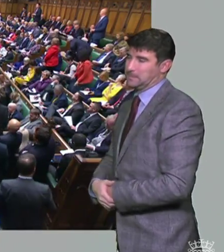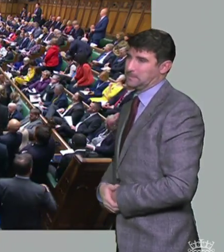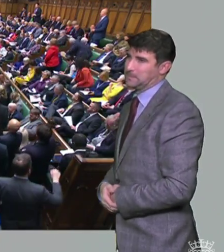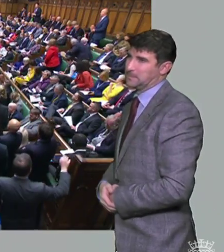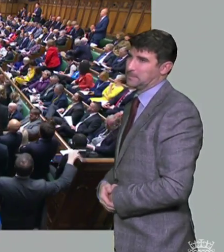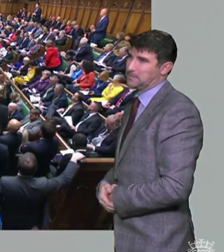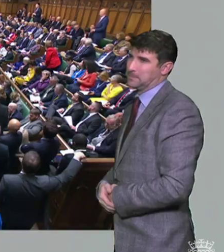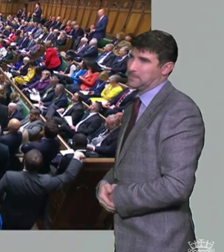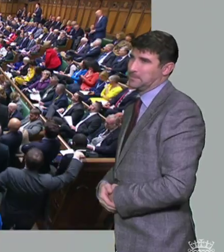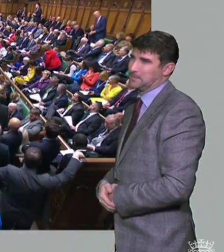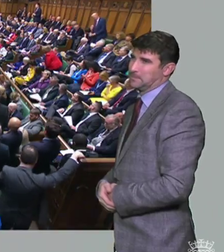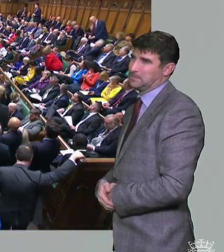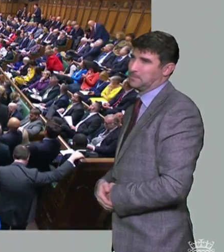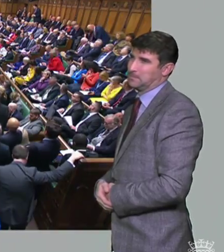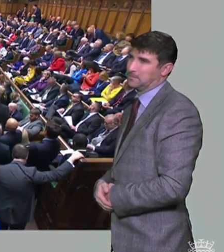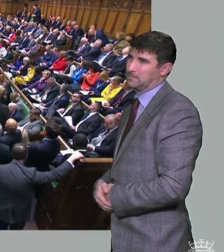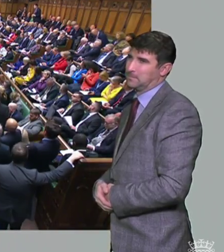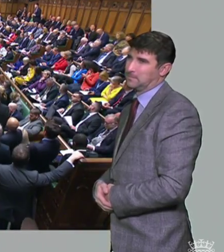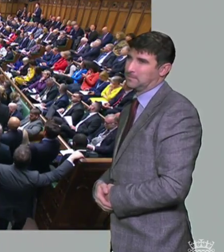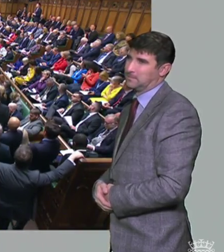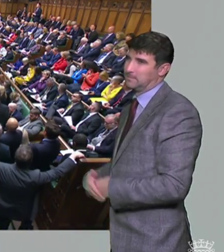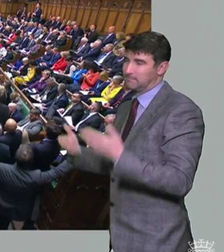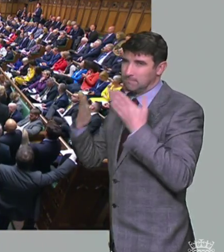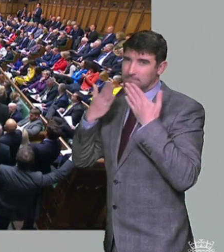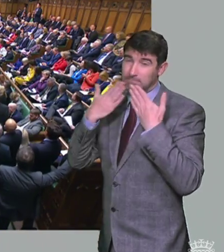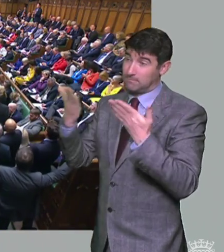I welcome the Prime Minister to his place.